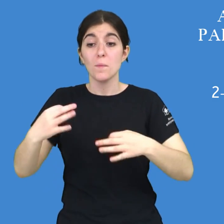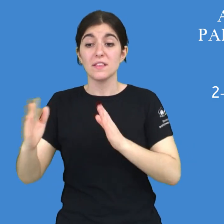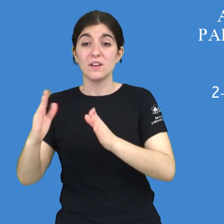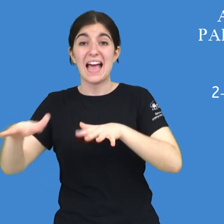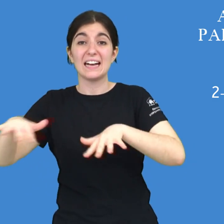época